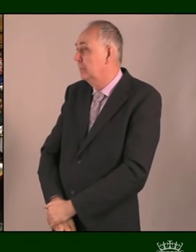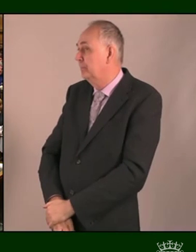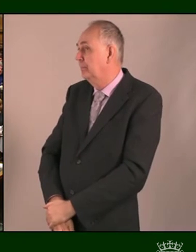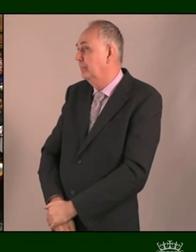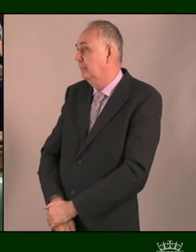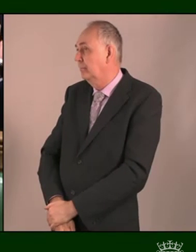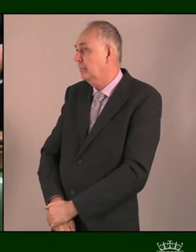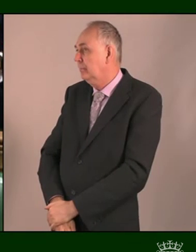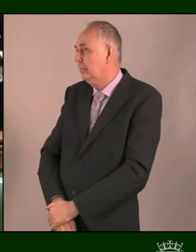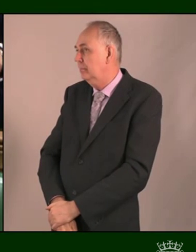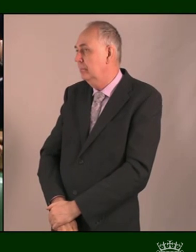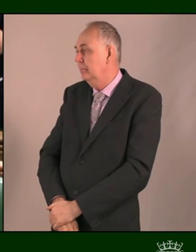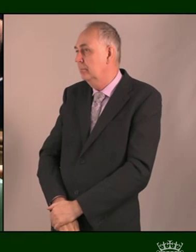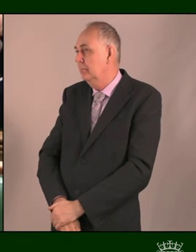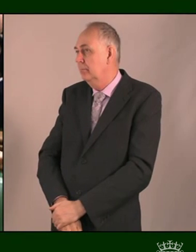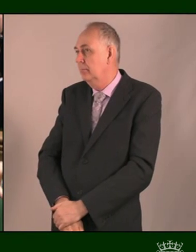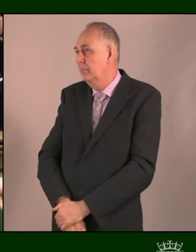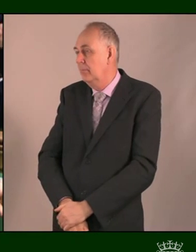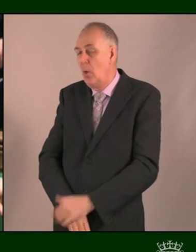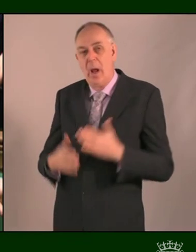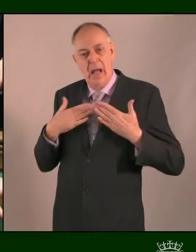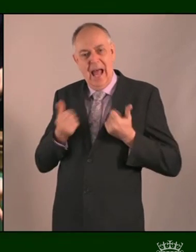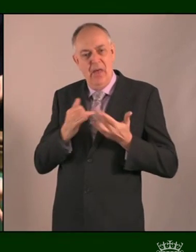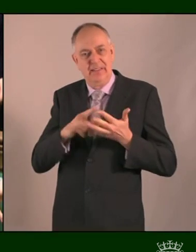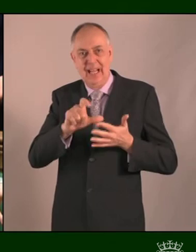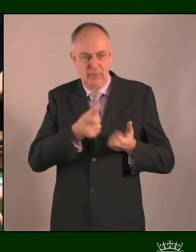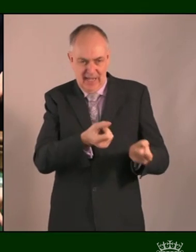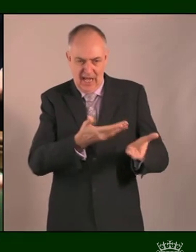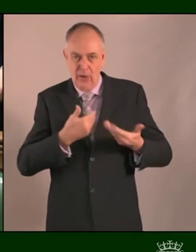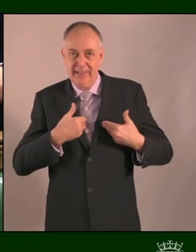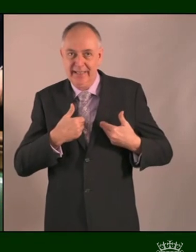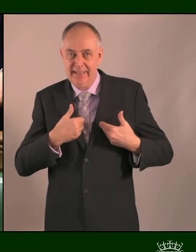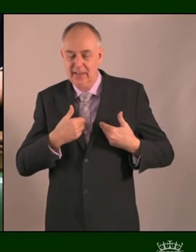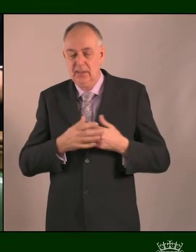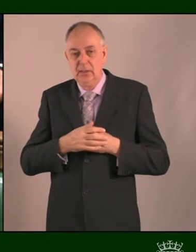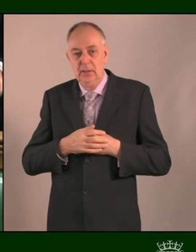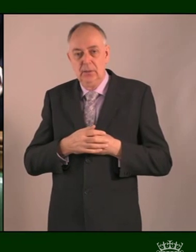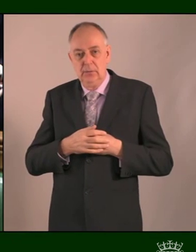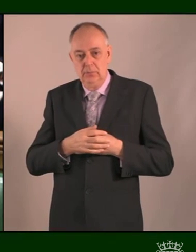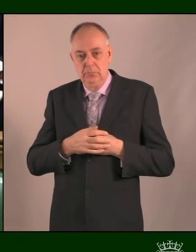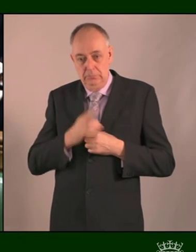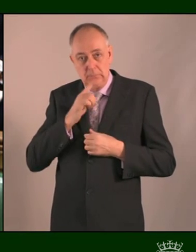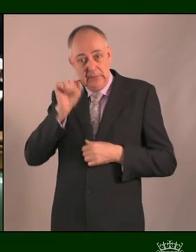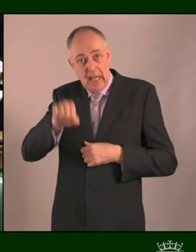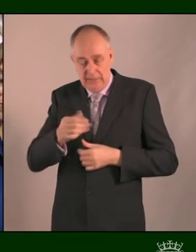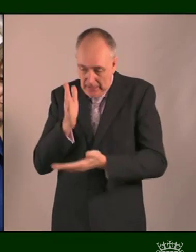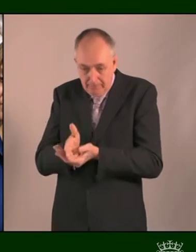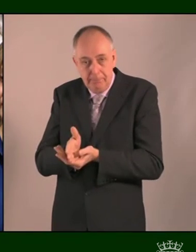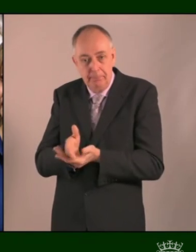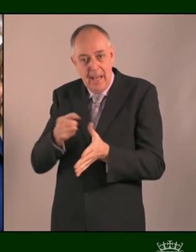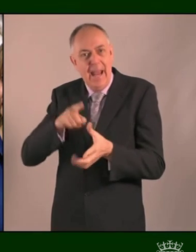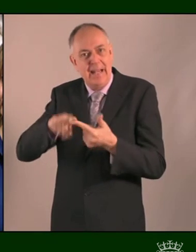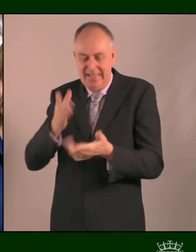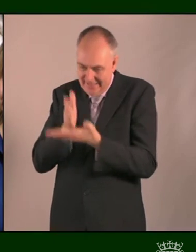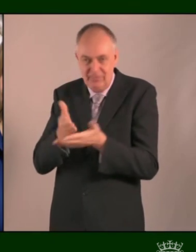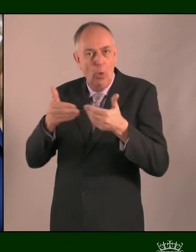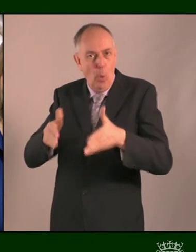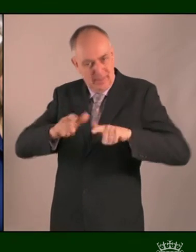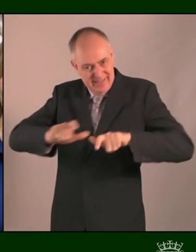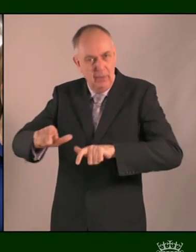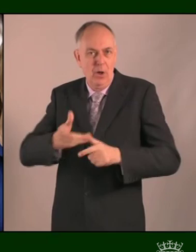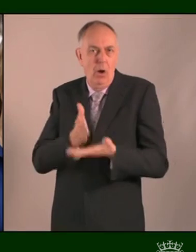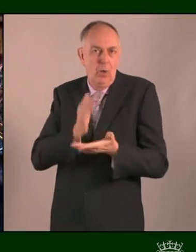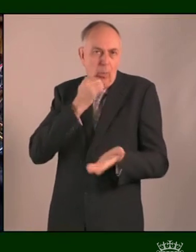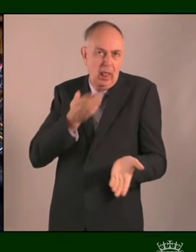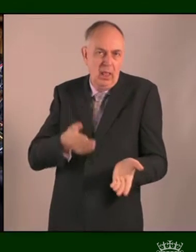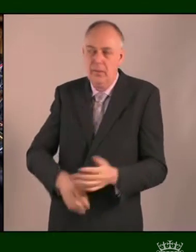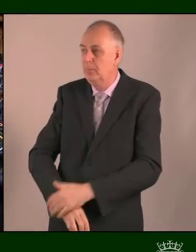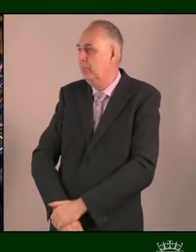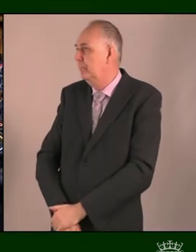My right honourable Friend the Health Secretary has just told me—passing the ball swiftly down the line—that, yes, my honourable Friend’s A&E is certainly staying open, and I thank her for the point that she makes.